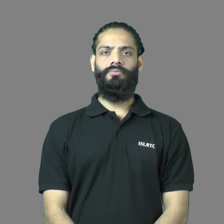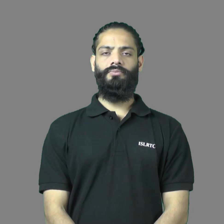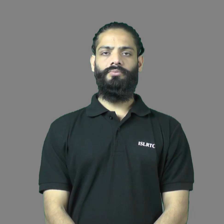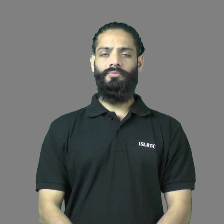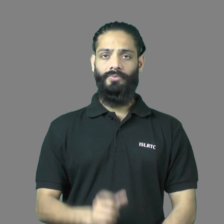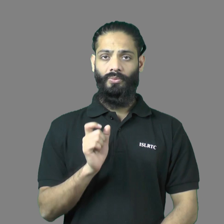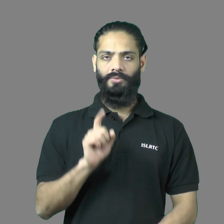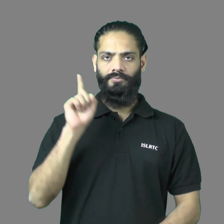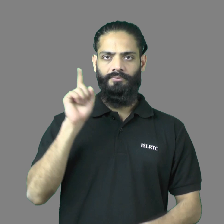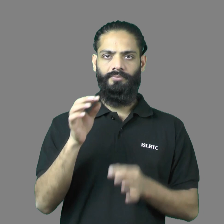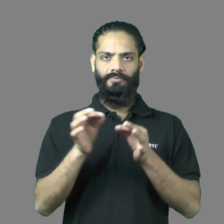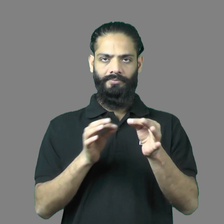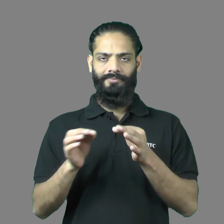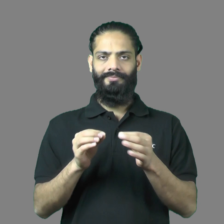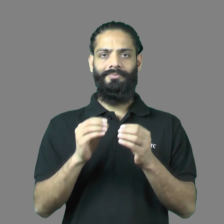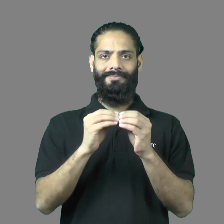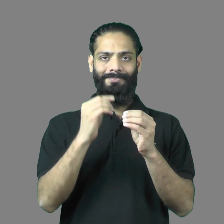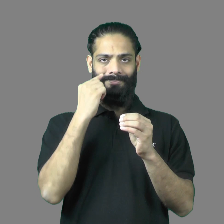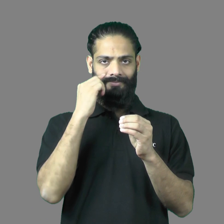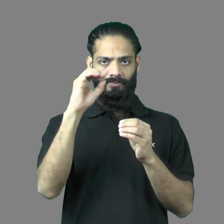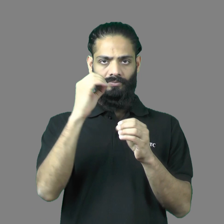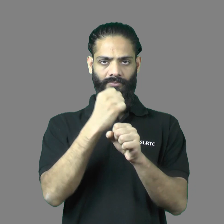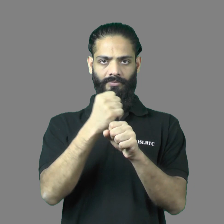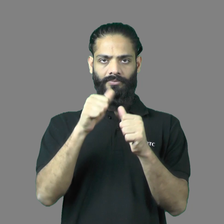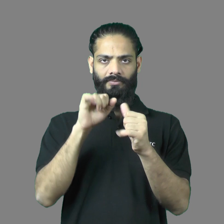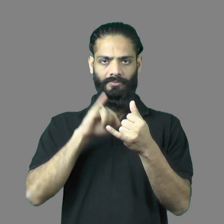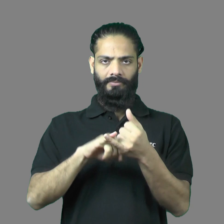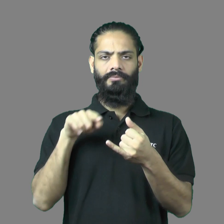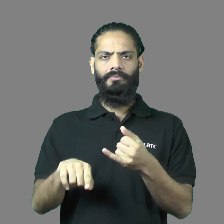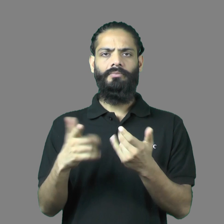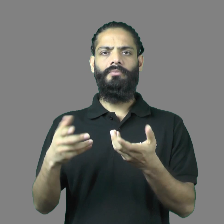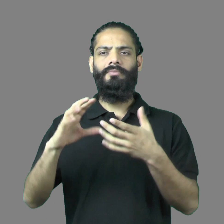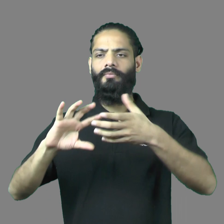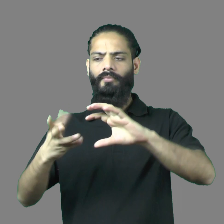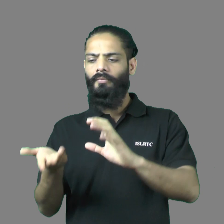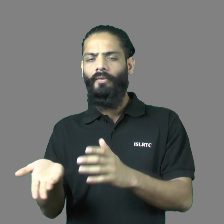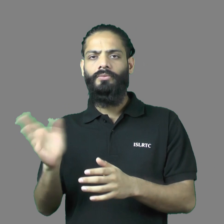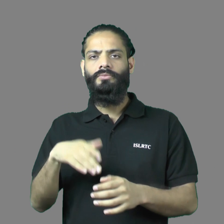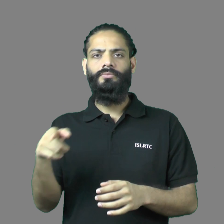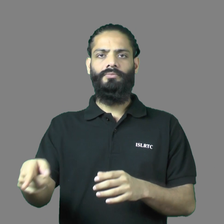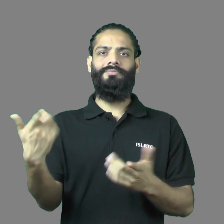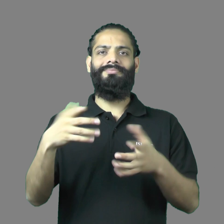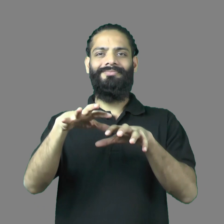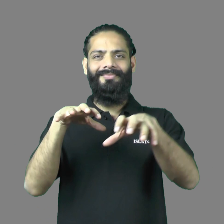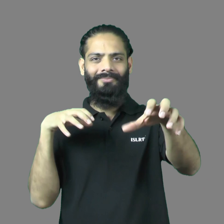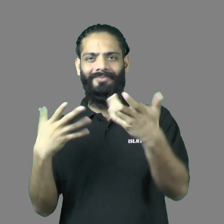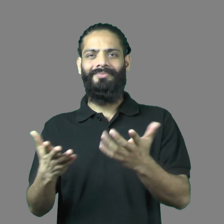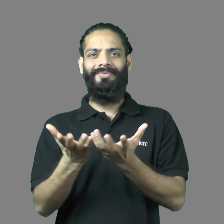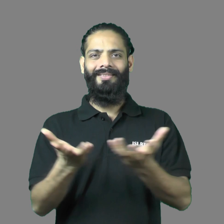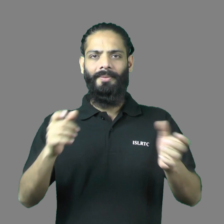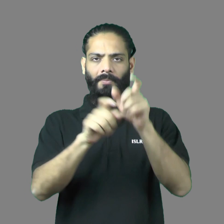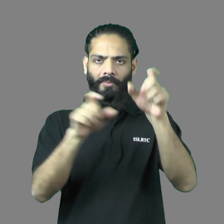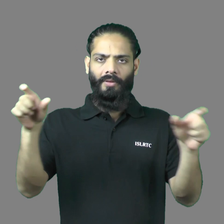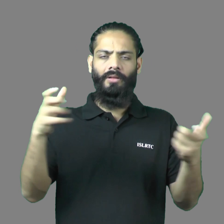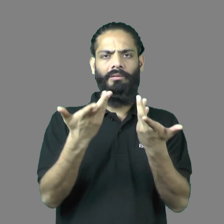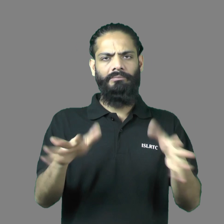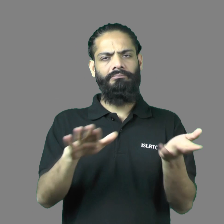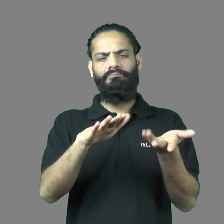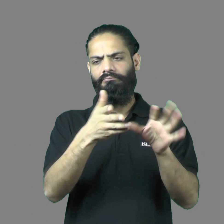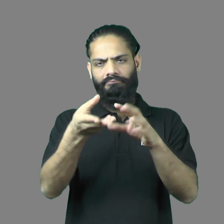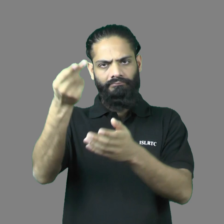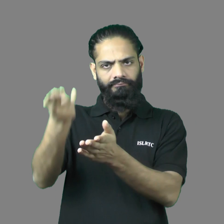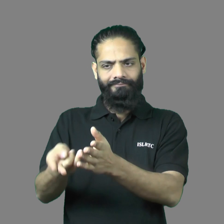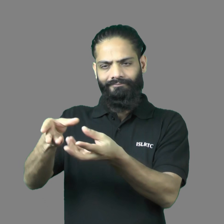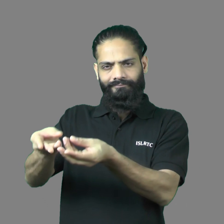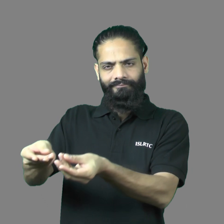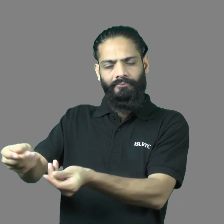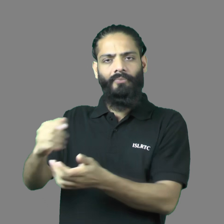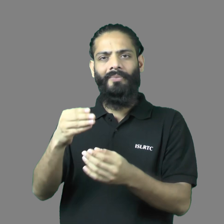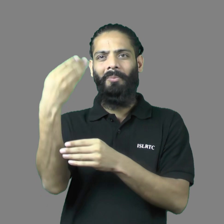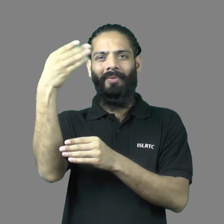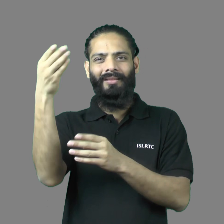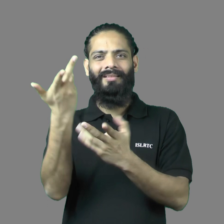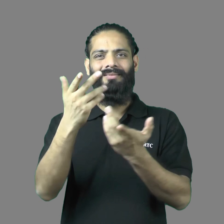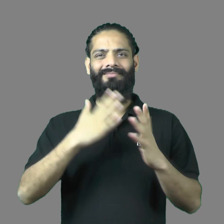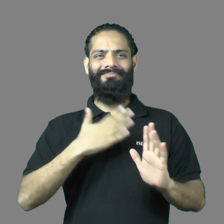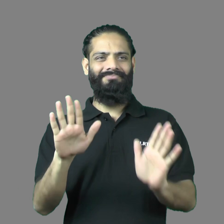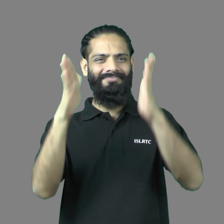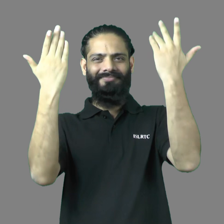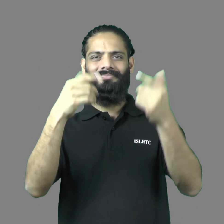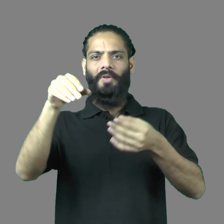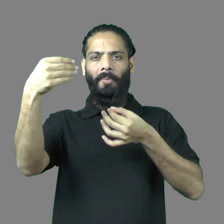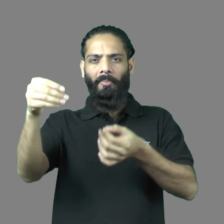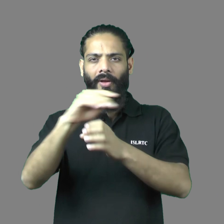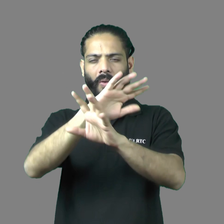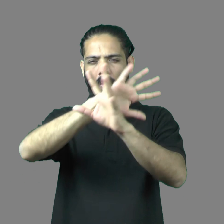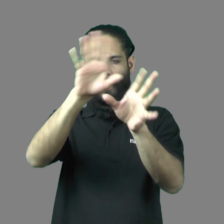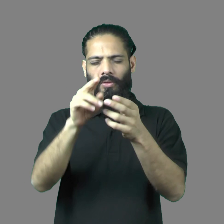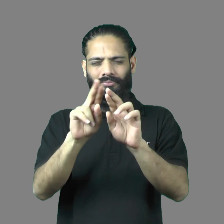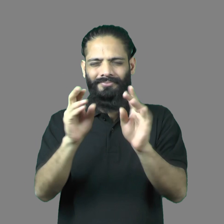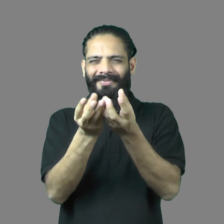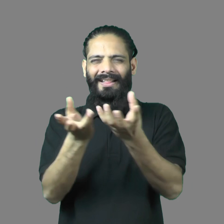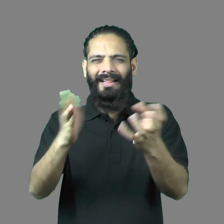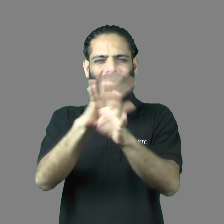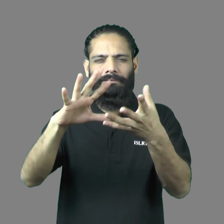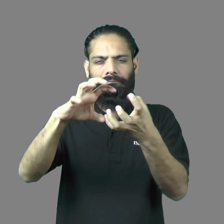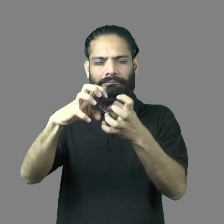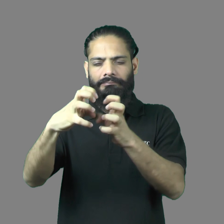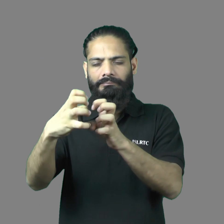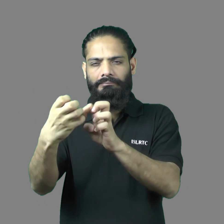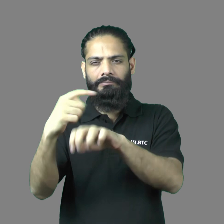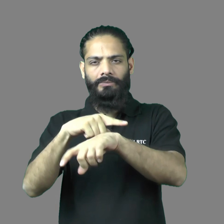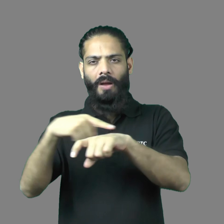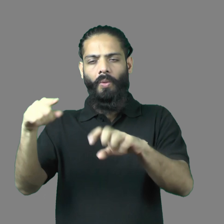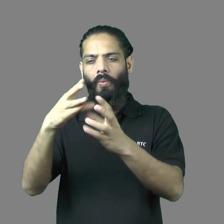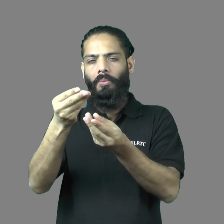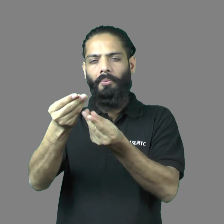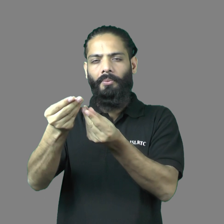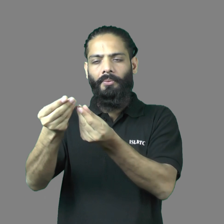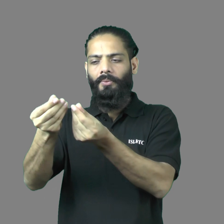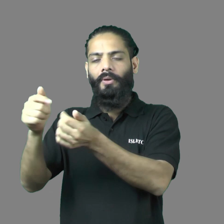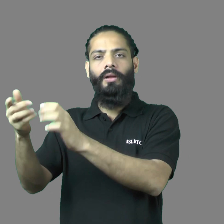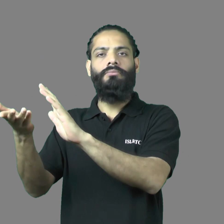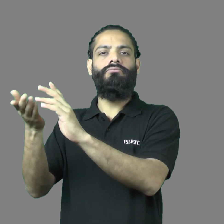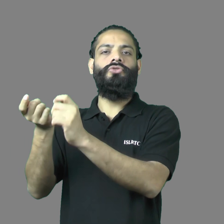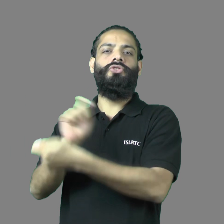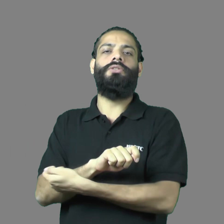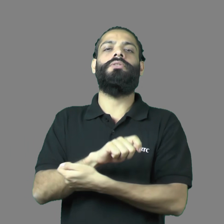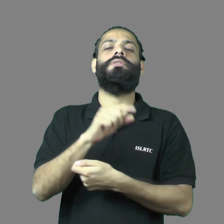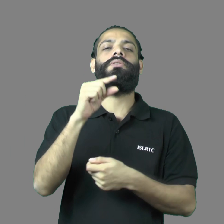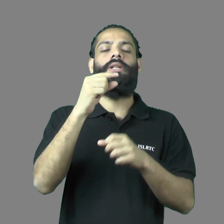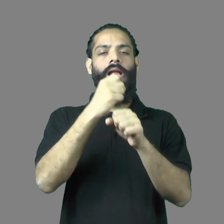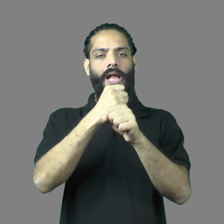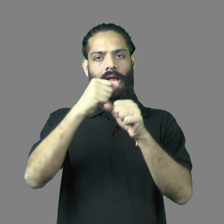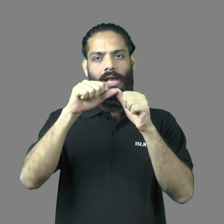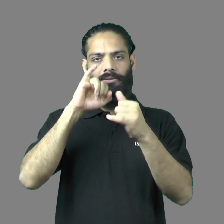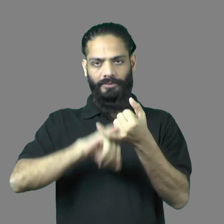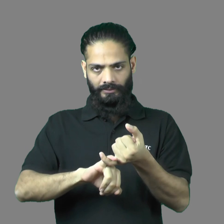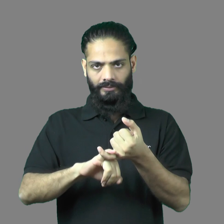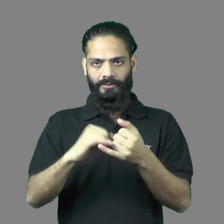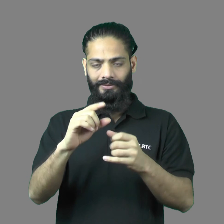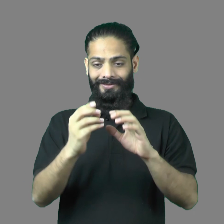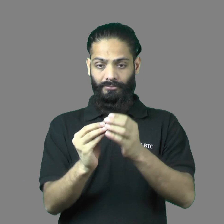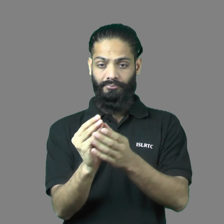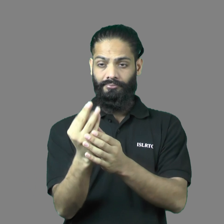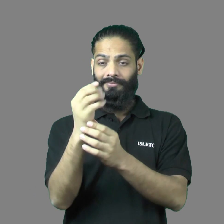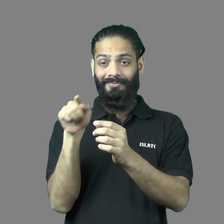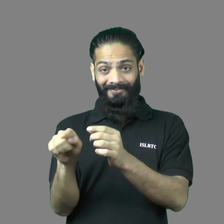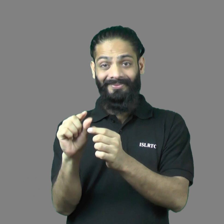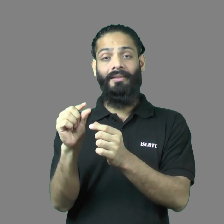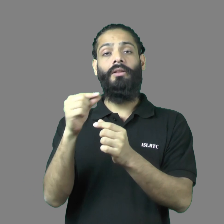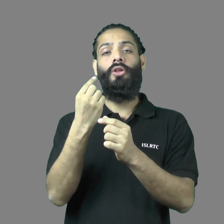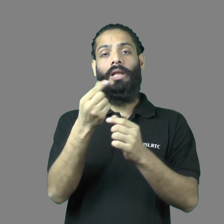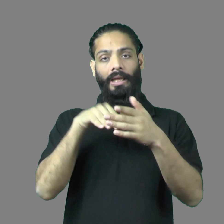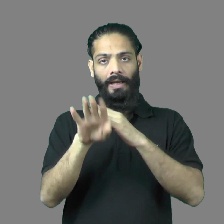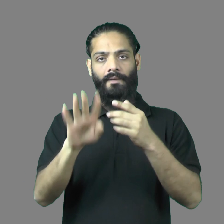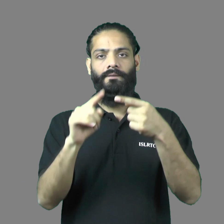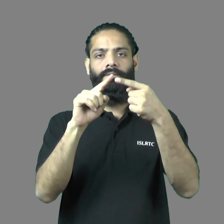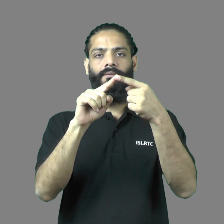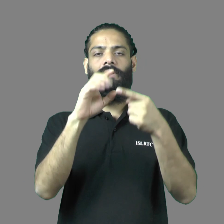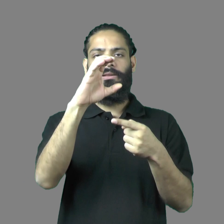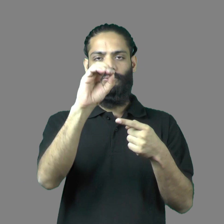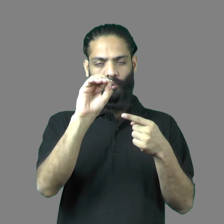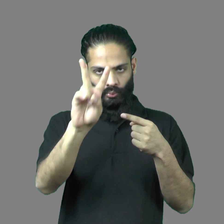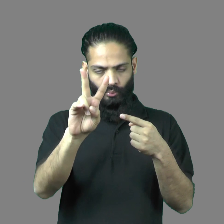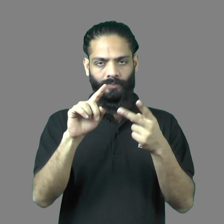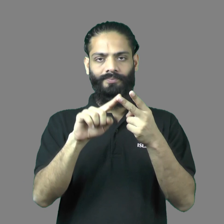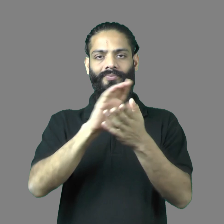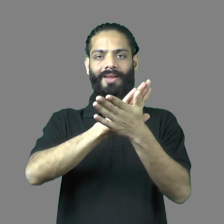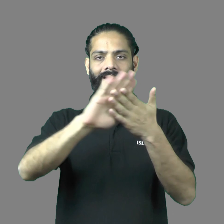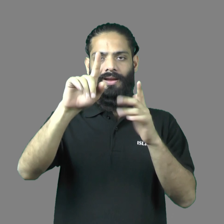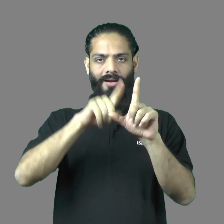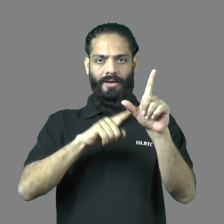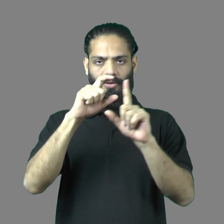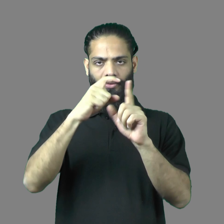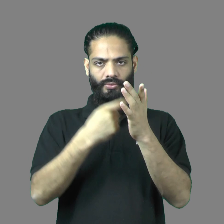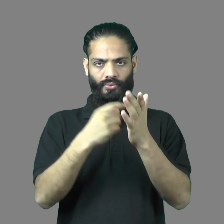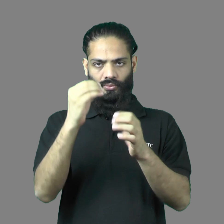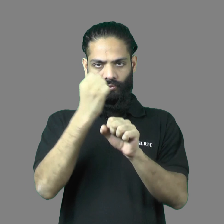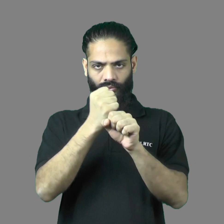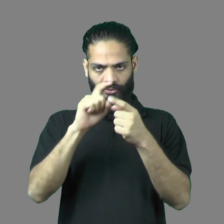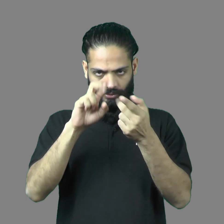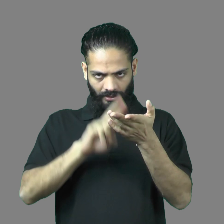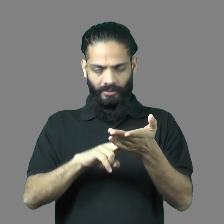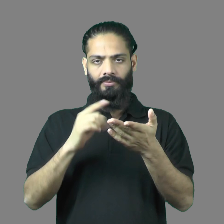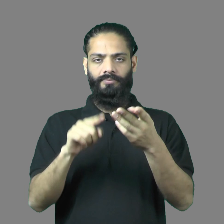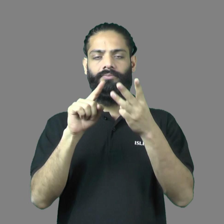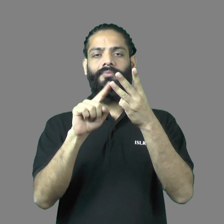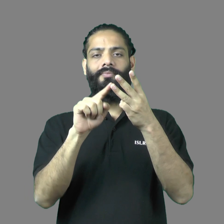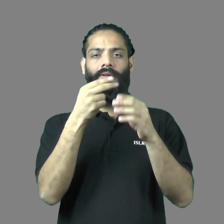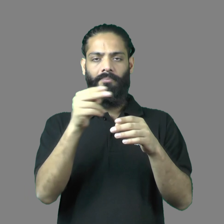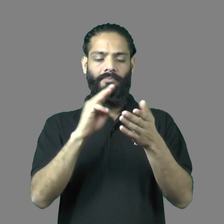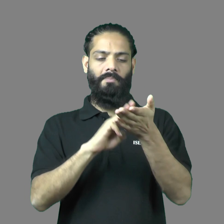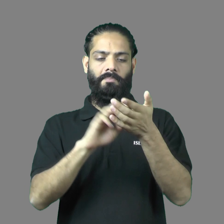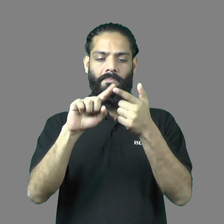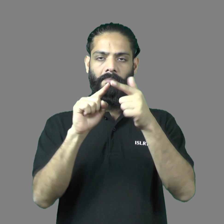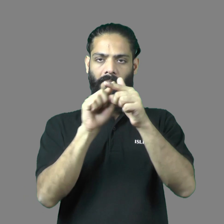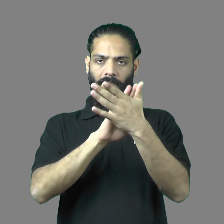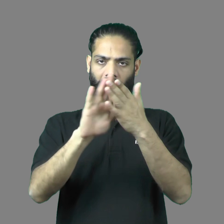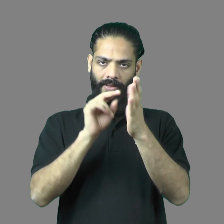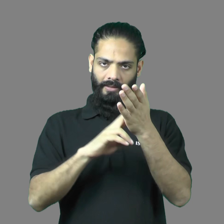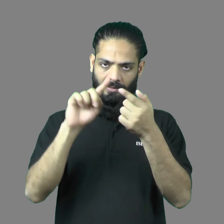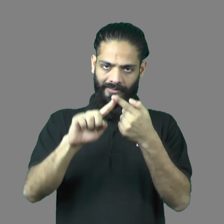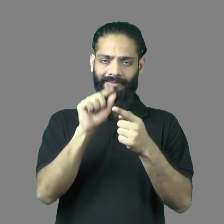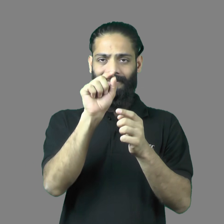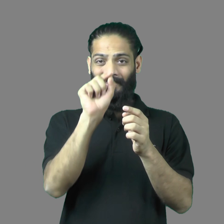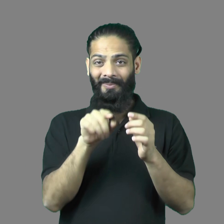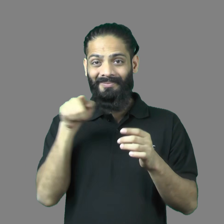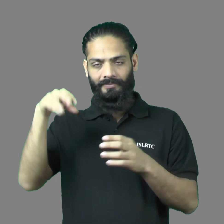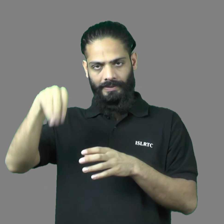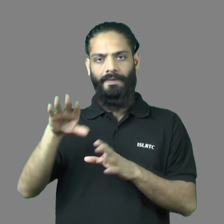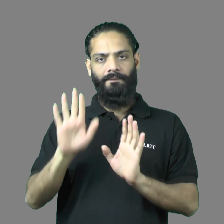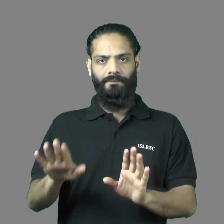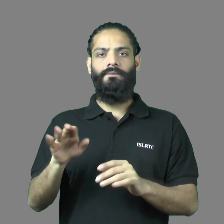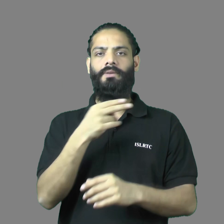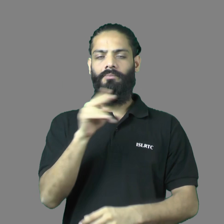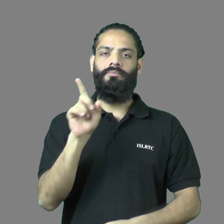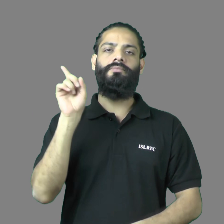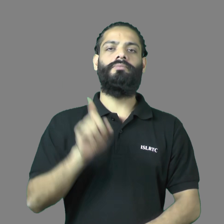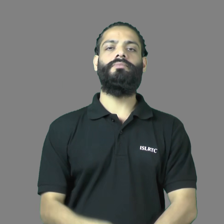Biogas